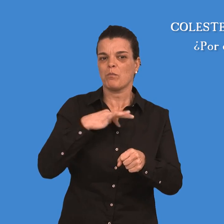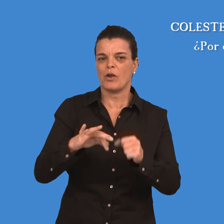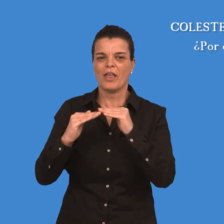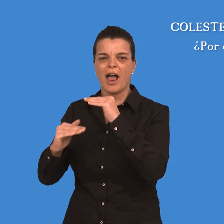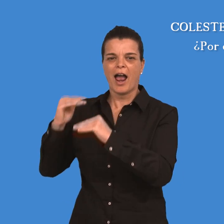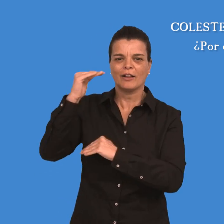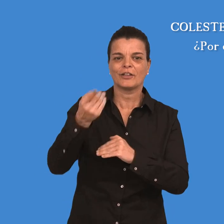superior